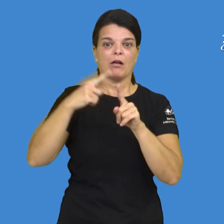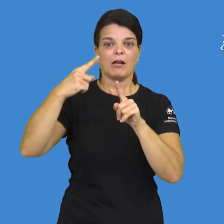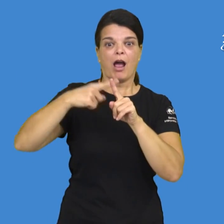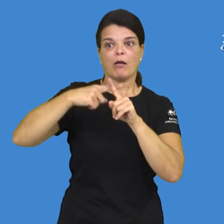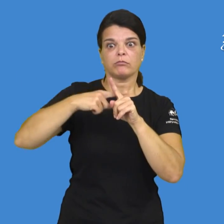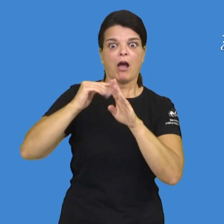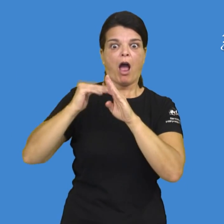nivel